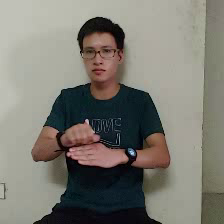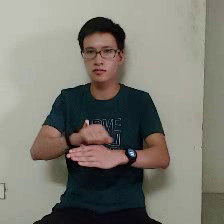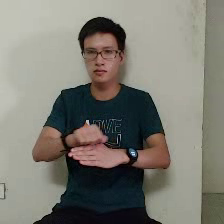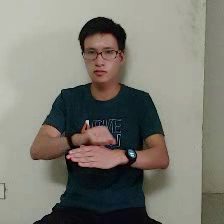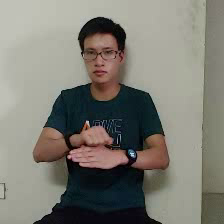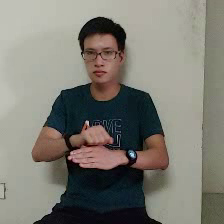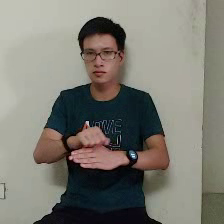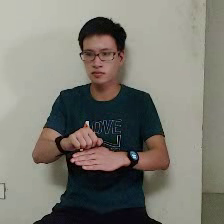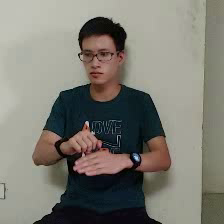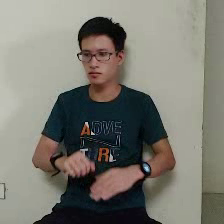Tập luyện